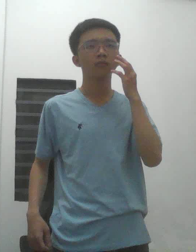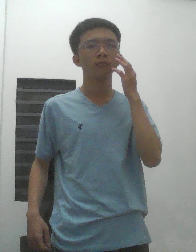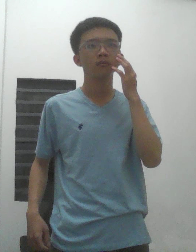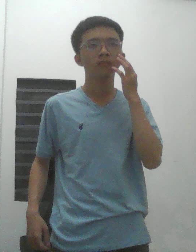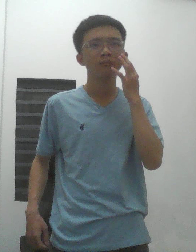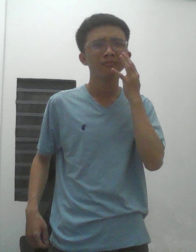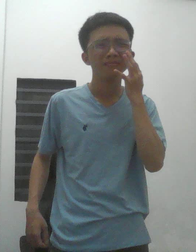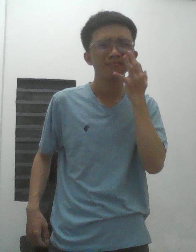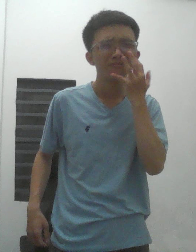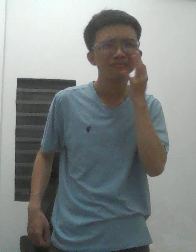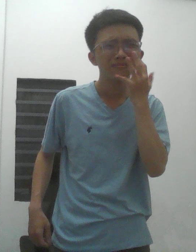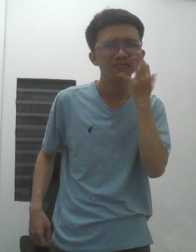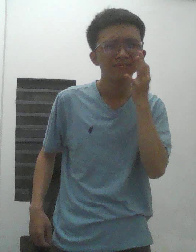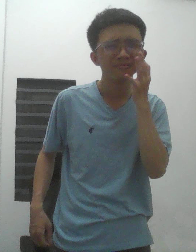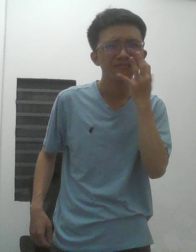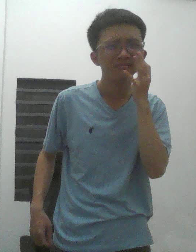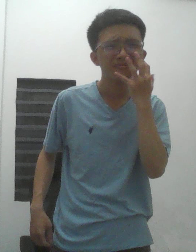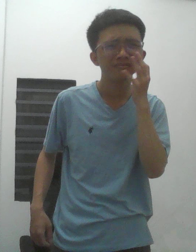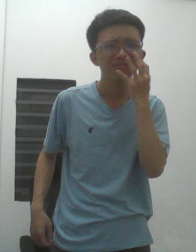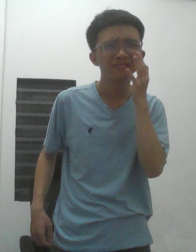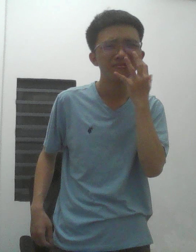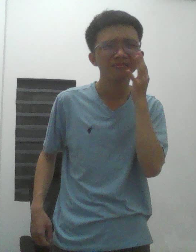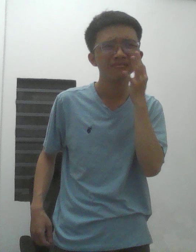kinh tom